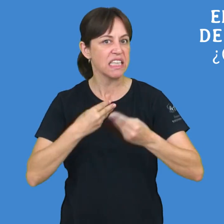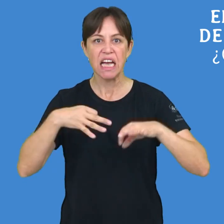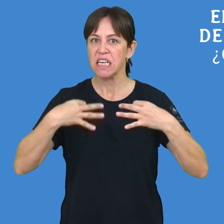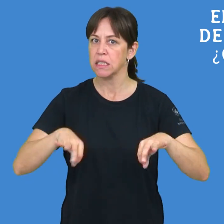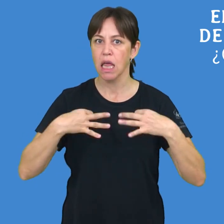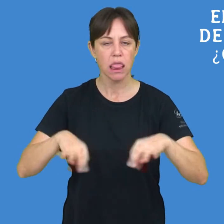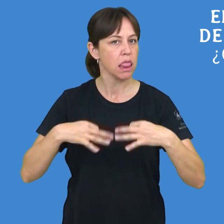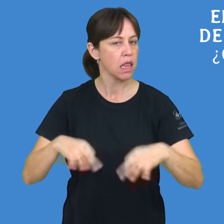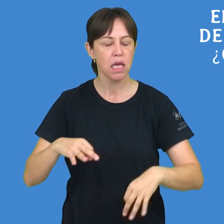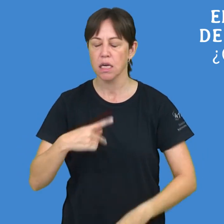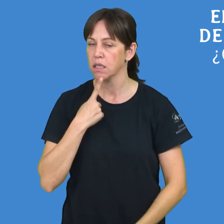normal